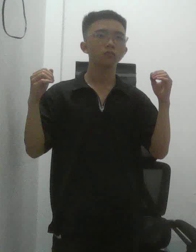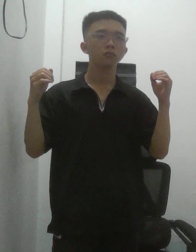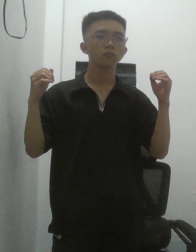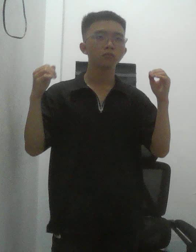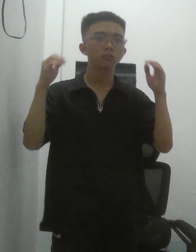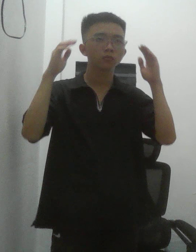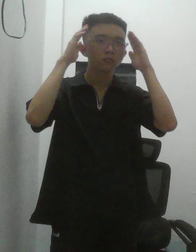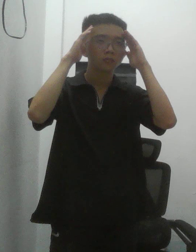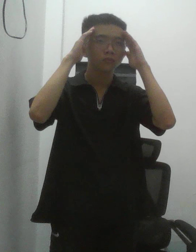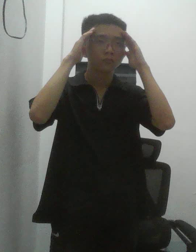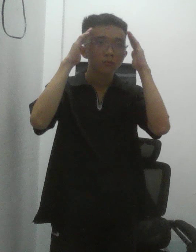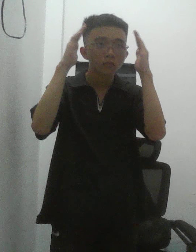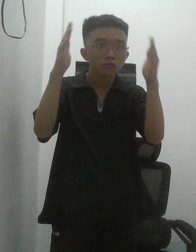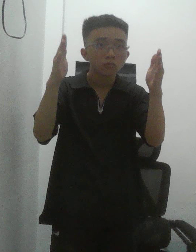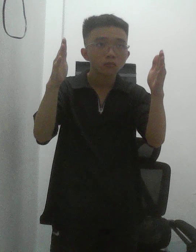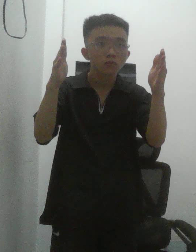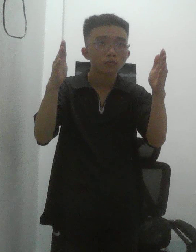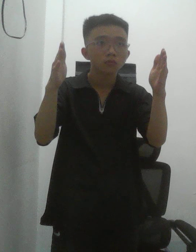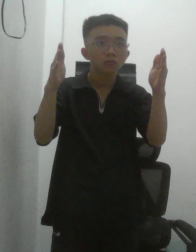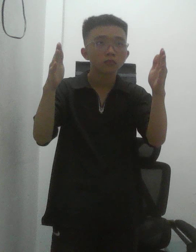quan tam